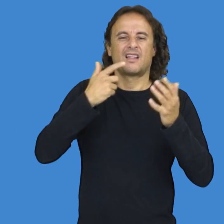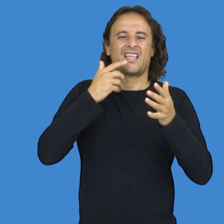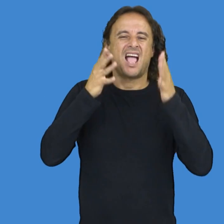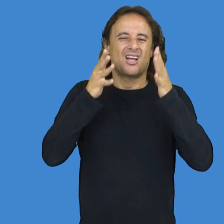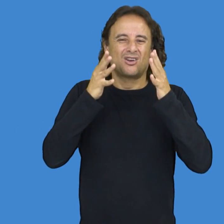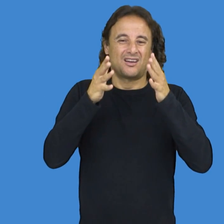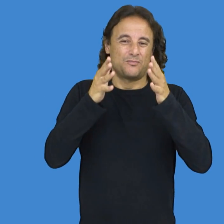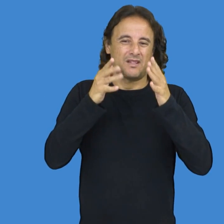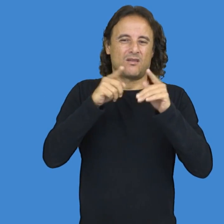aconsejar